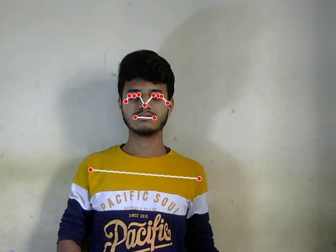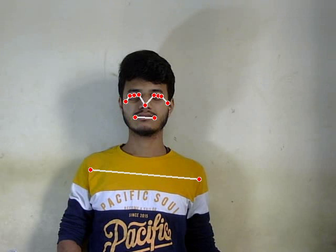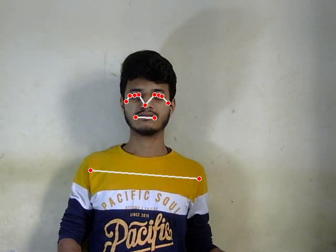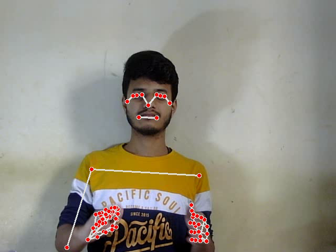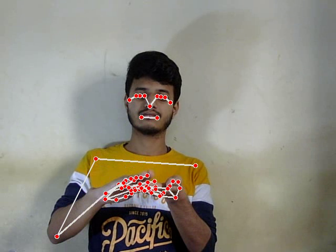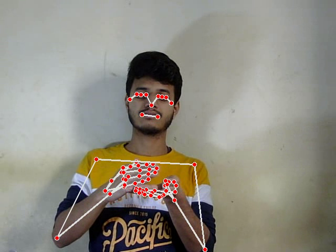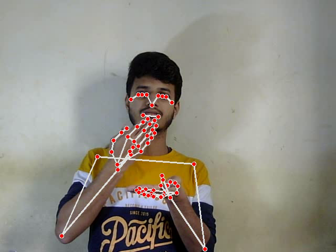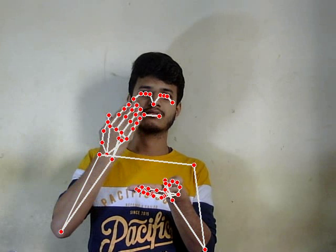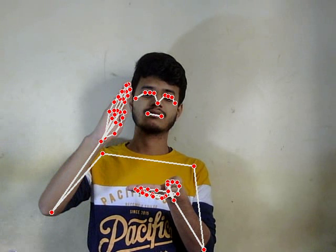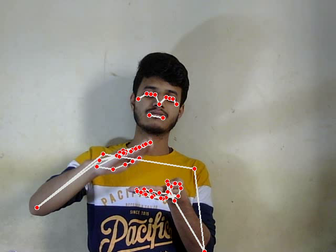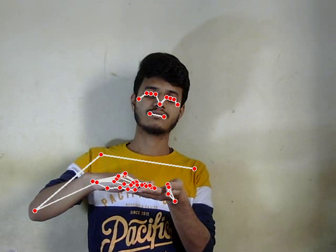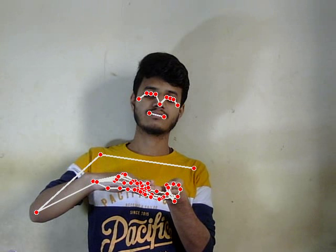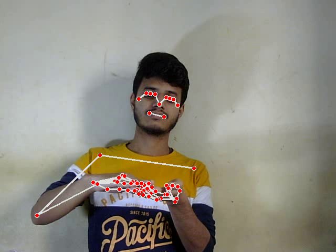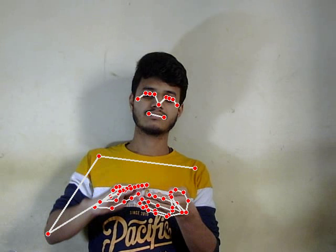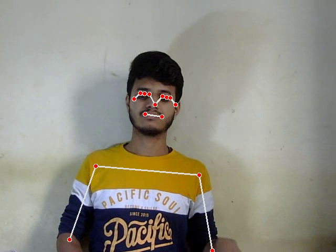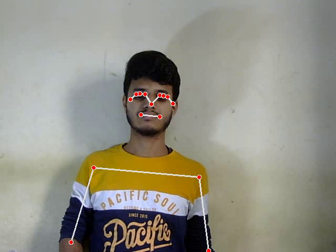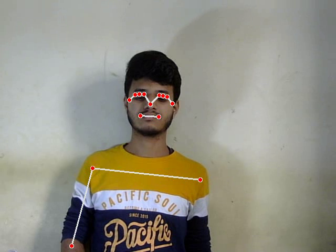bad